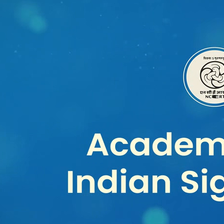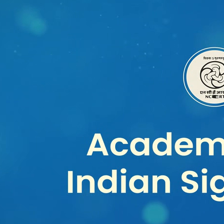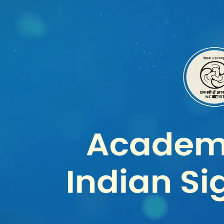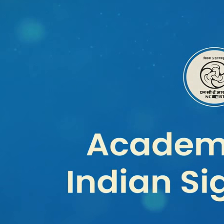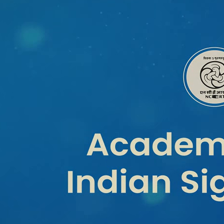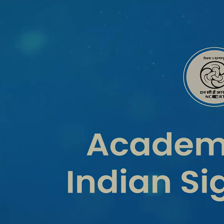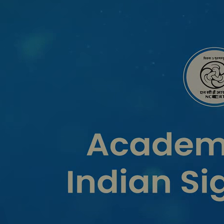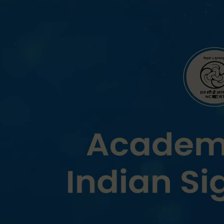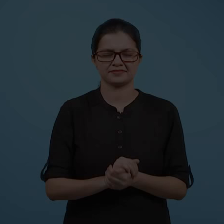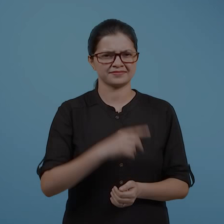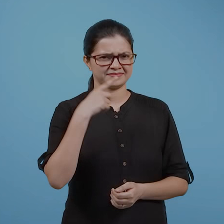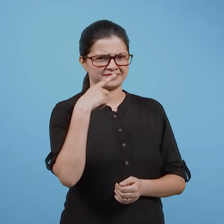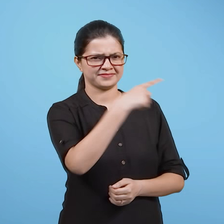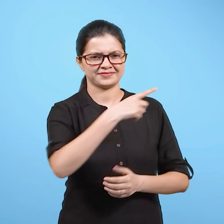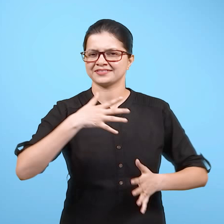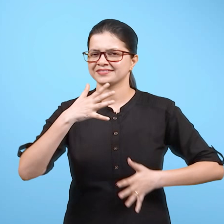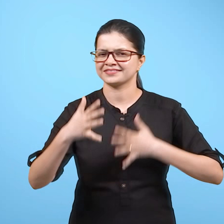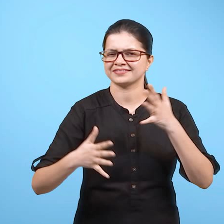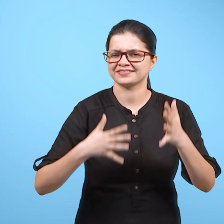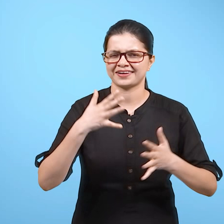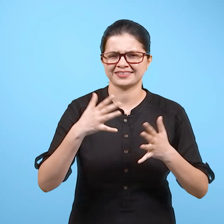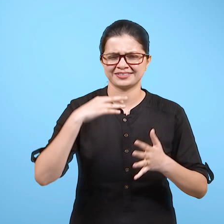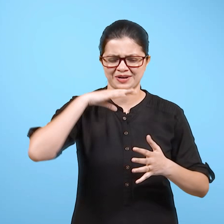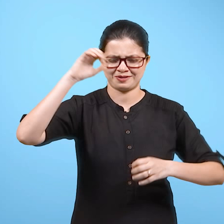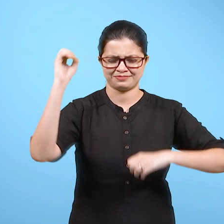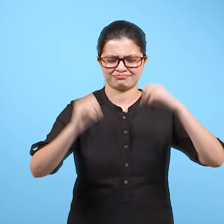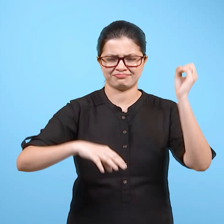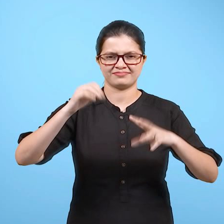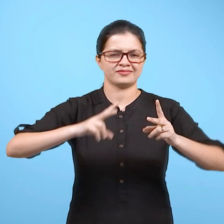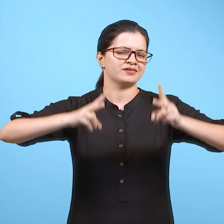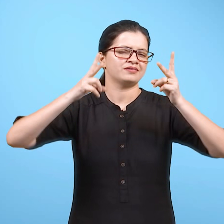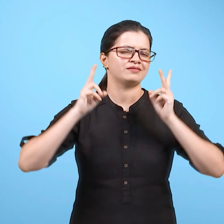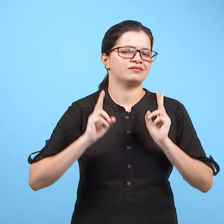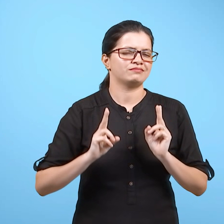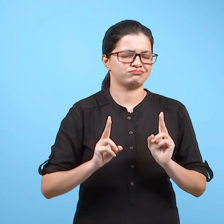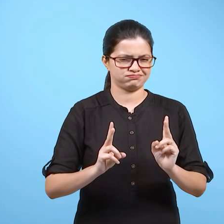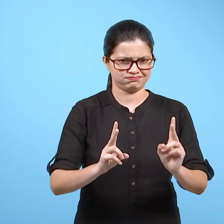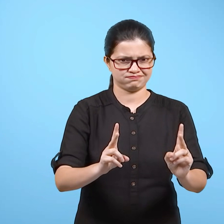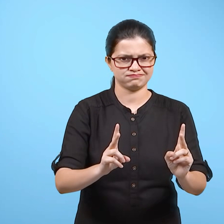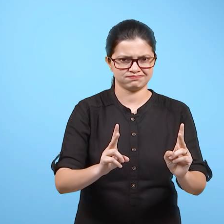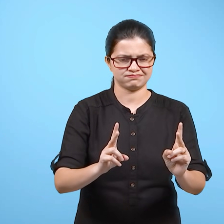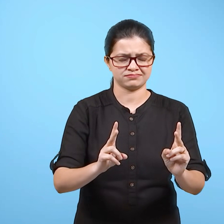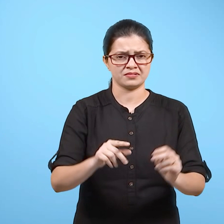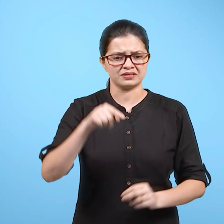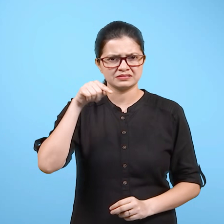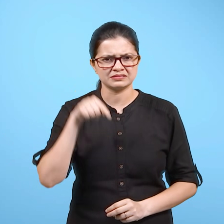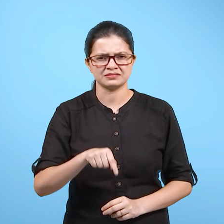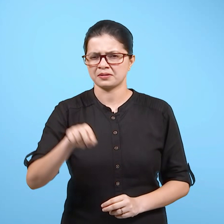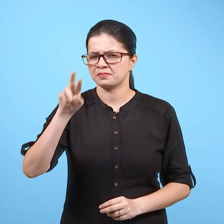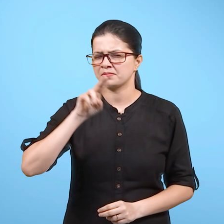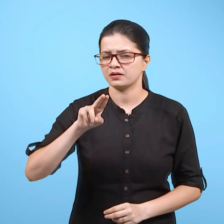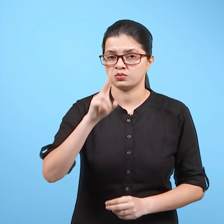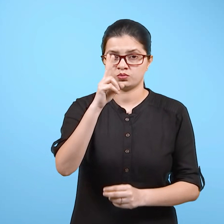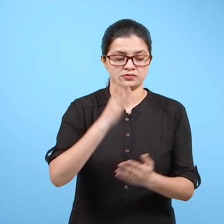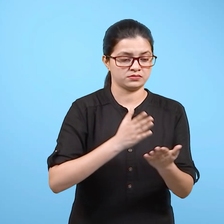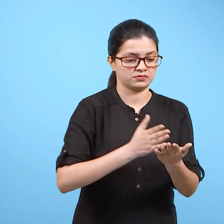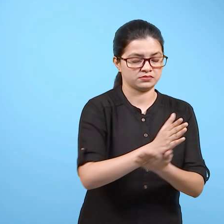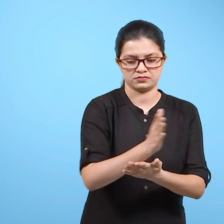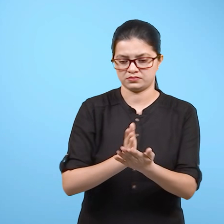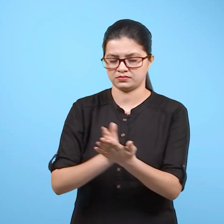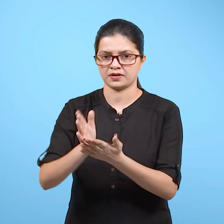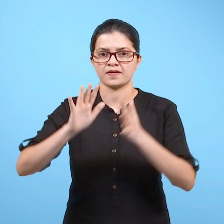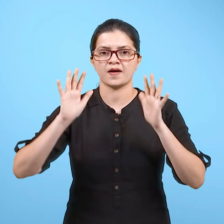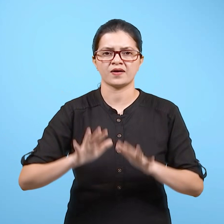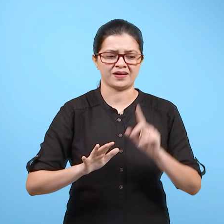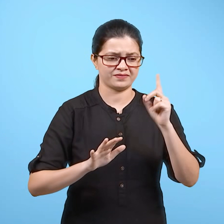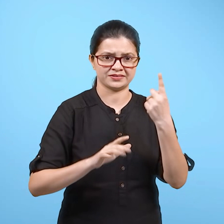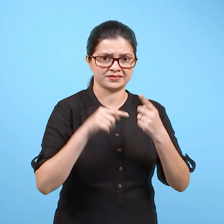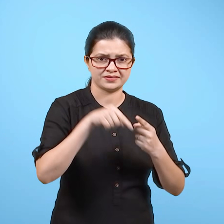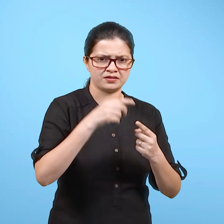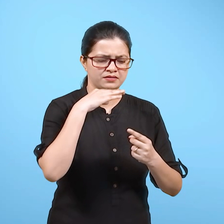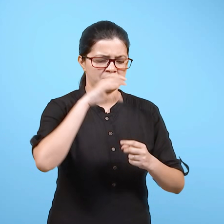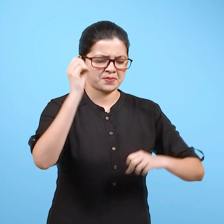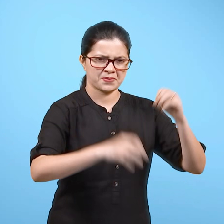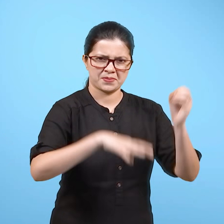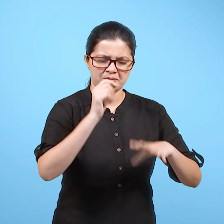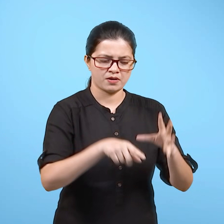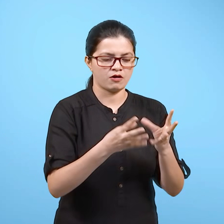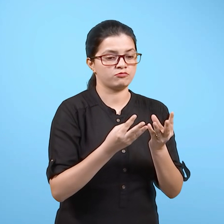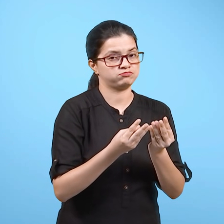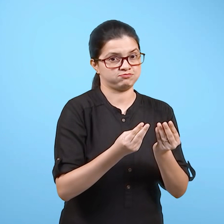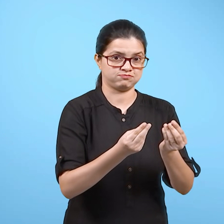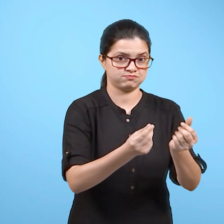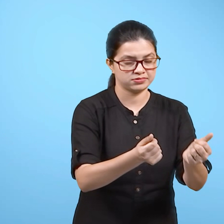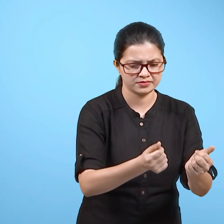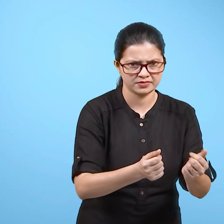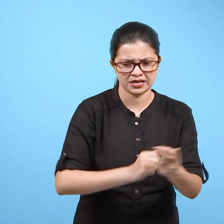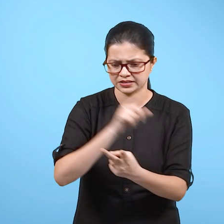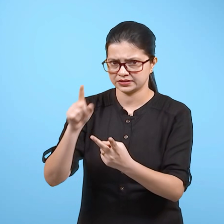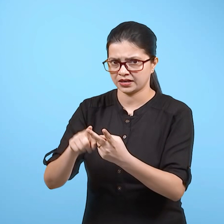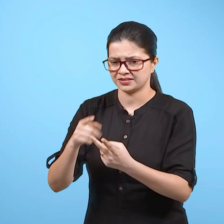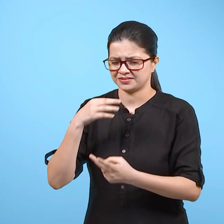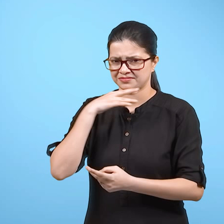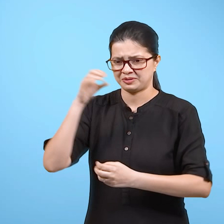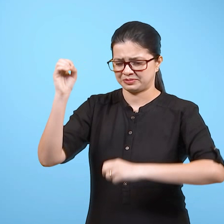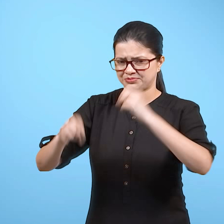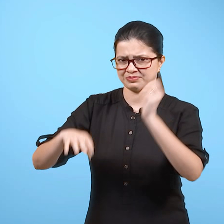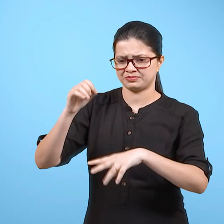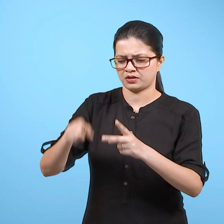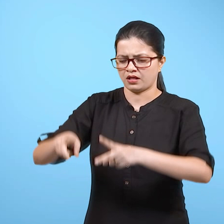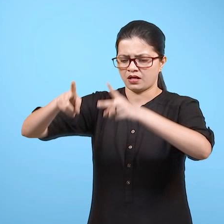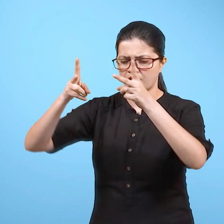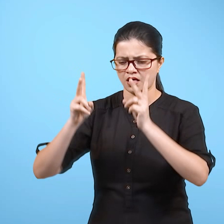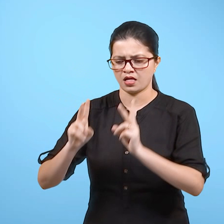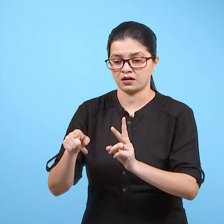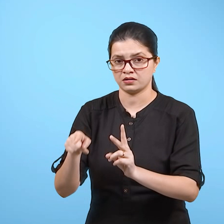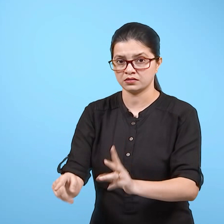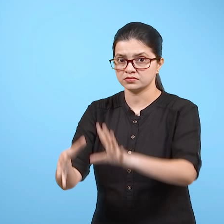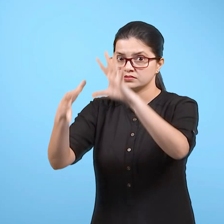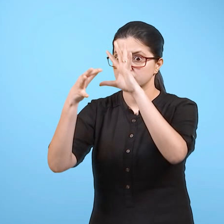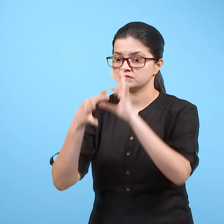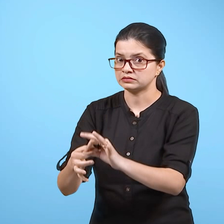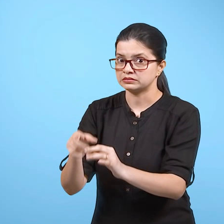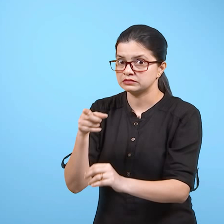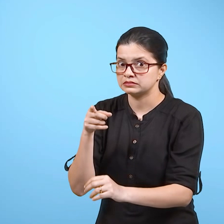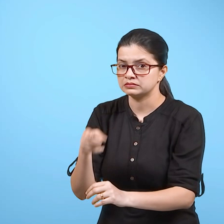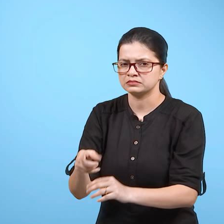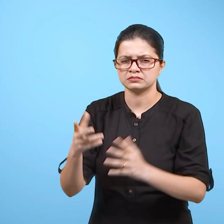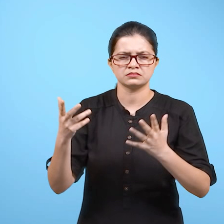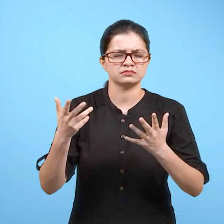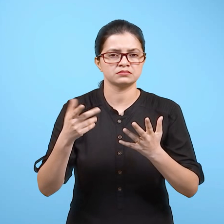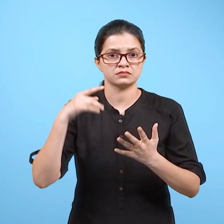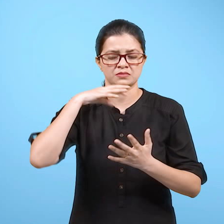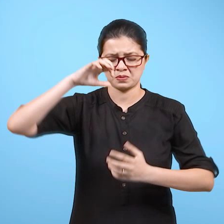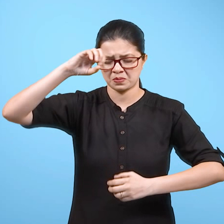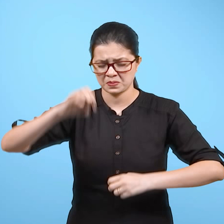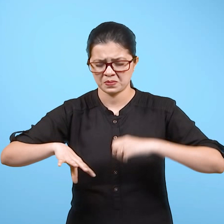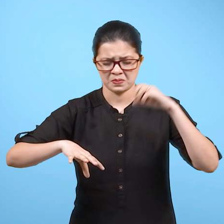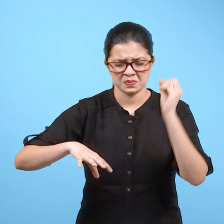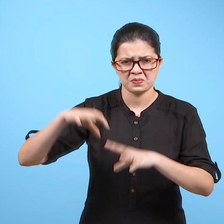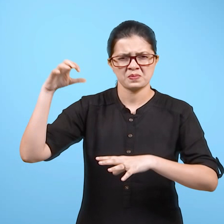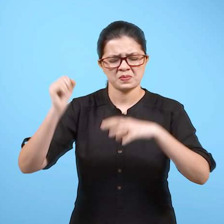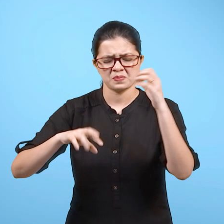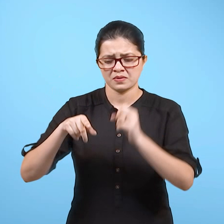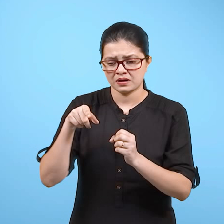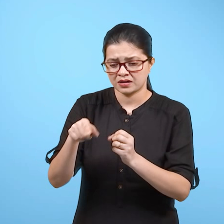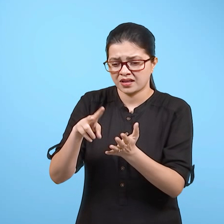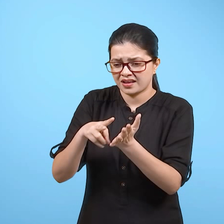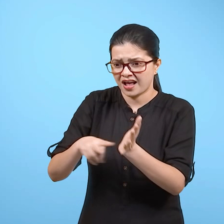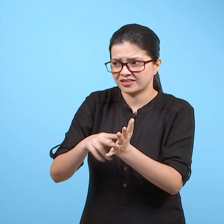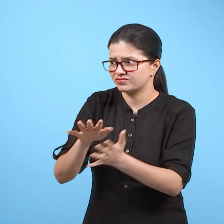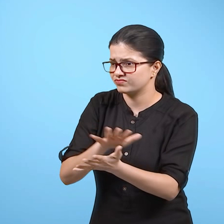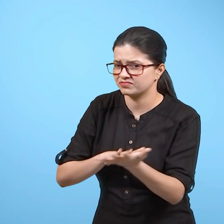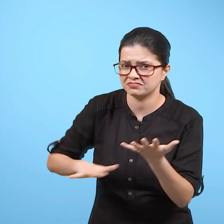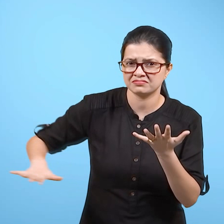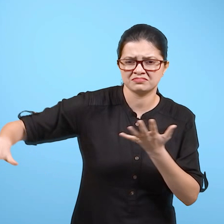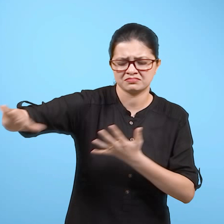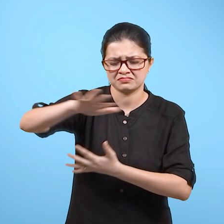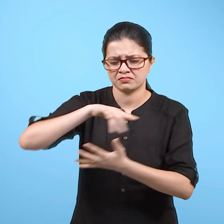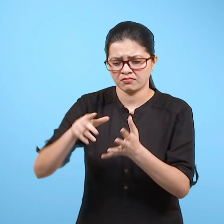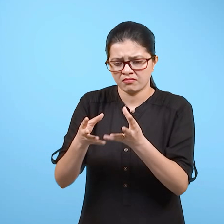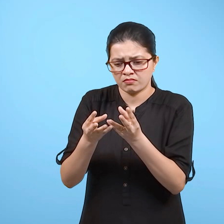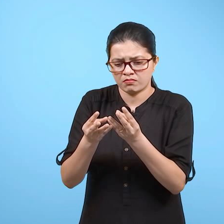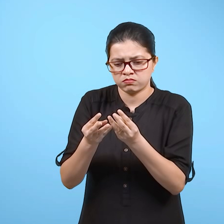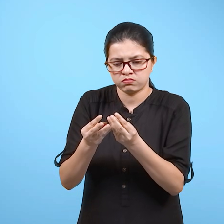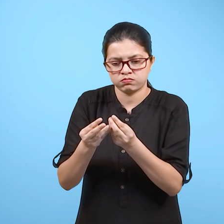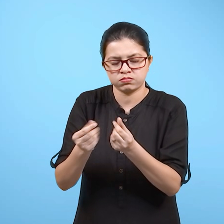Non-Biodegradable This sign refers to non-biodegradable. either biodegradable or non-biodegradable. When something is non-biodegradable, it means broken down easily or decomposed naturally